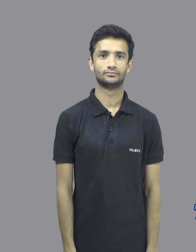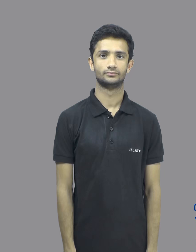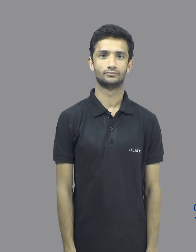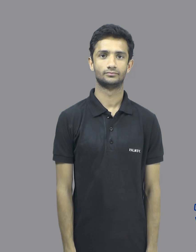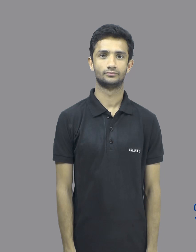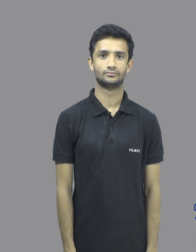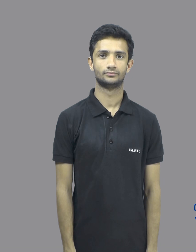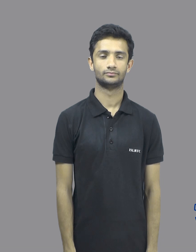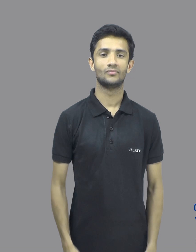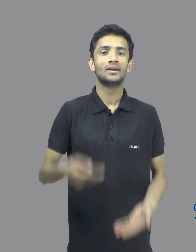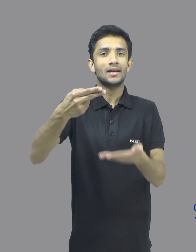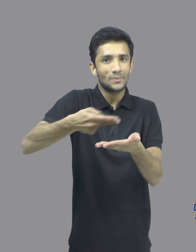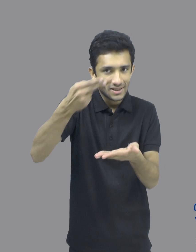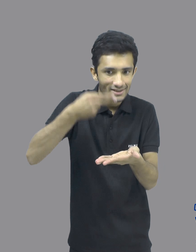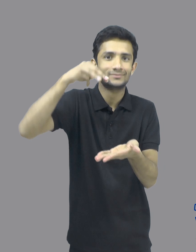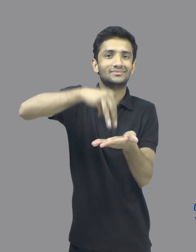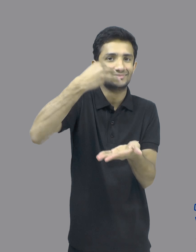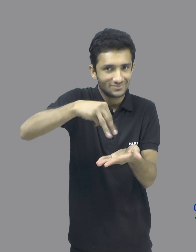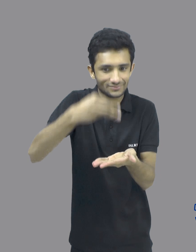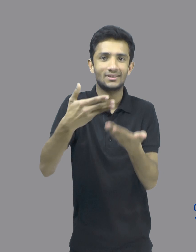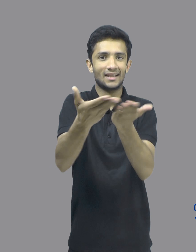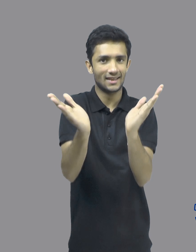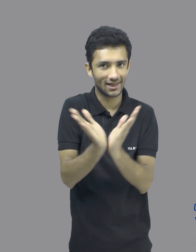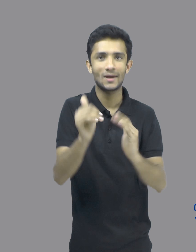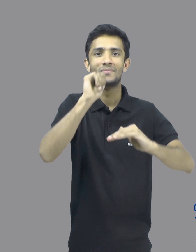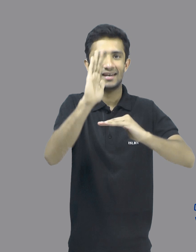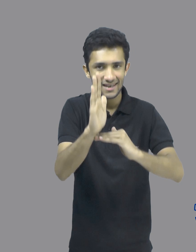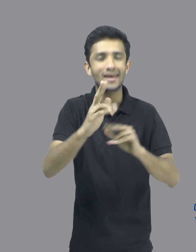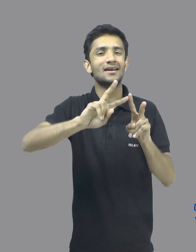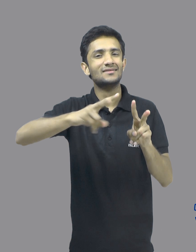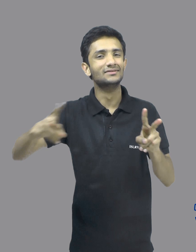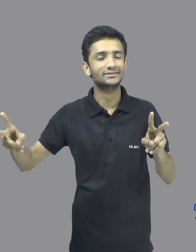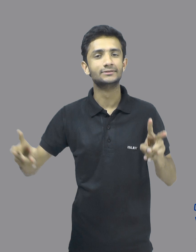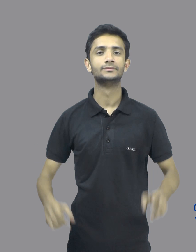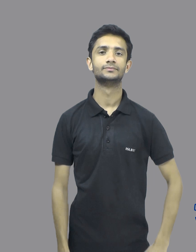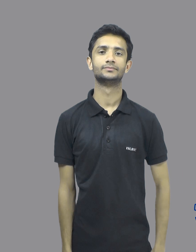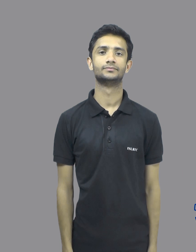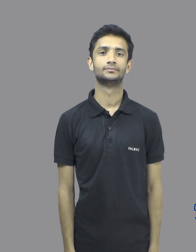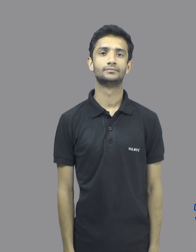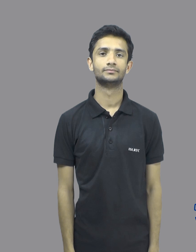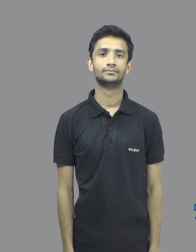Cutlery